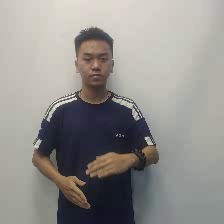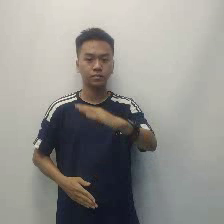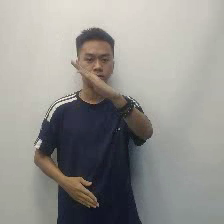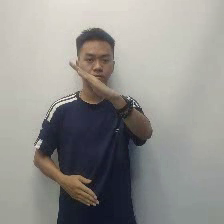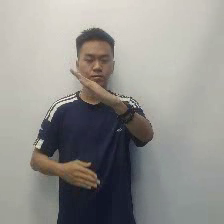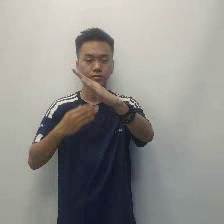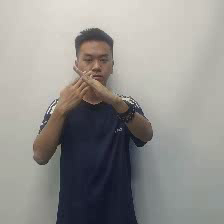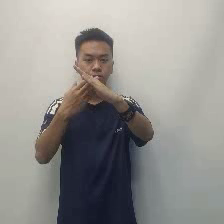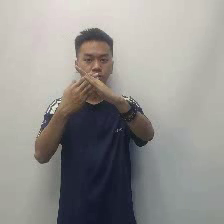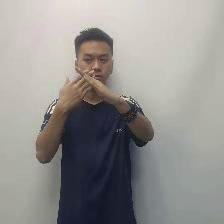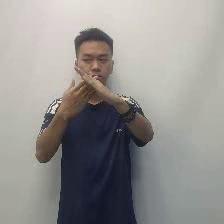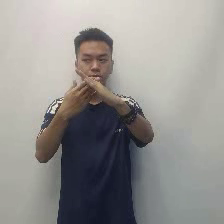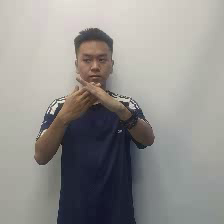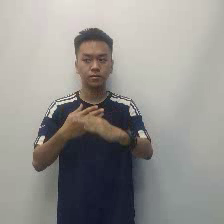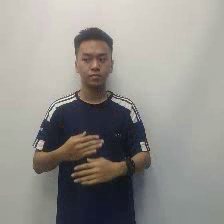Trường học